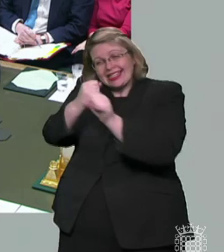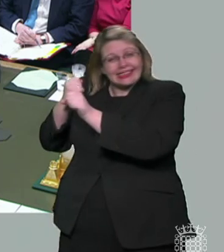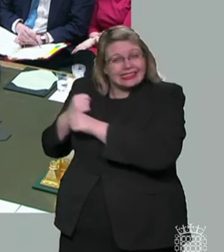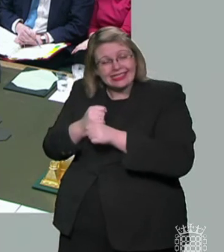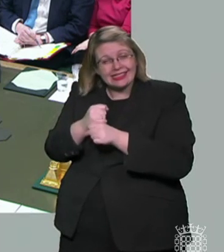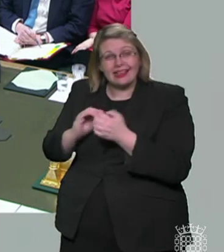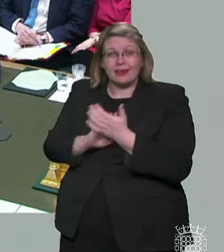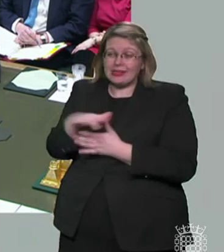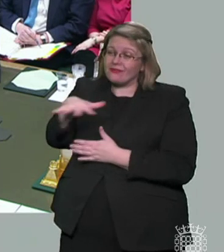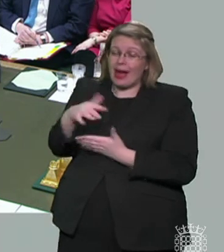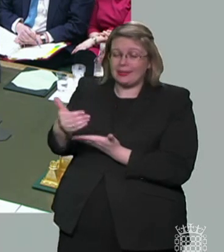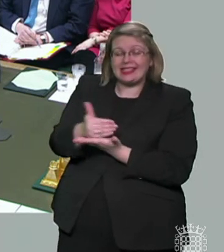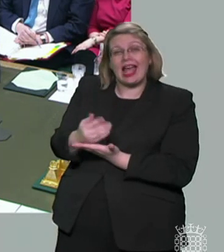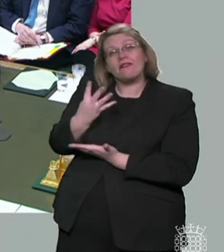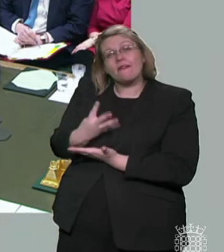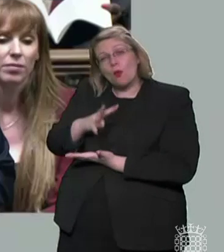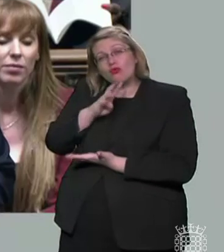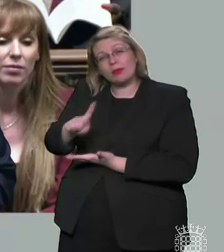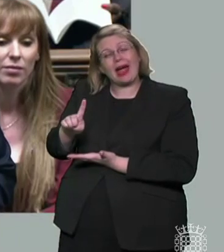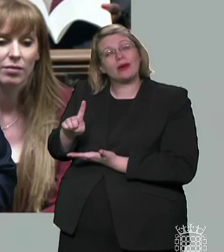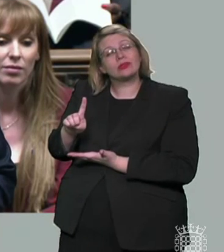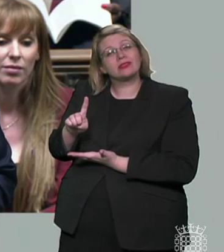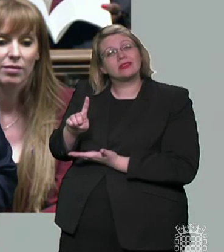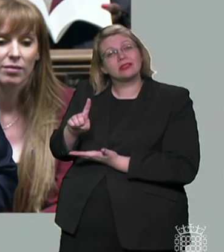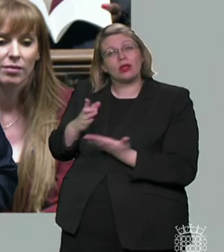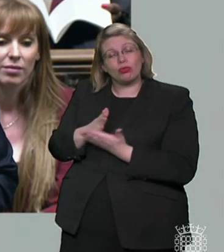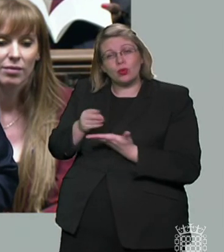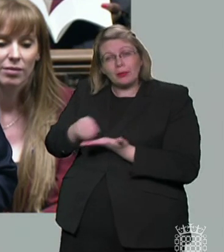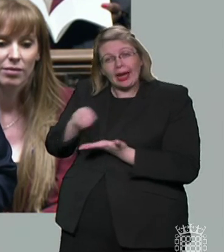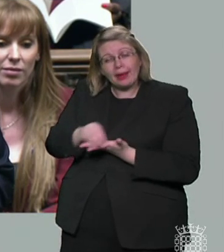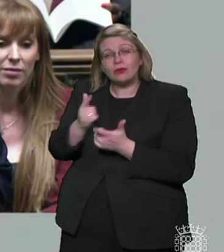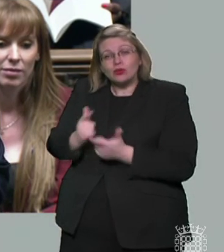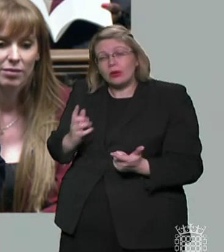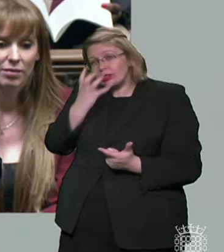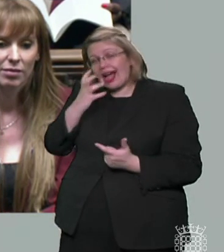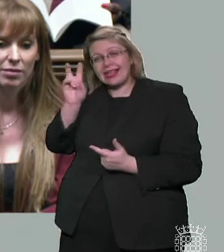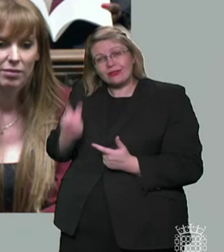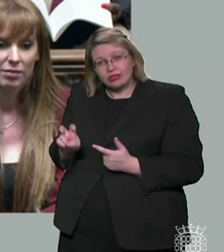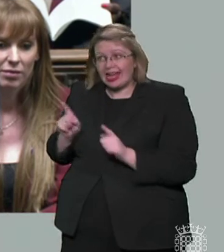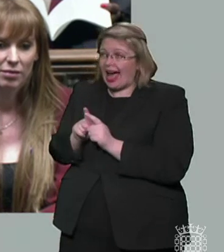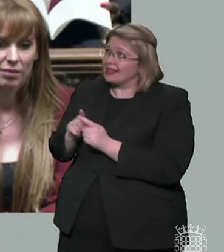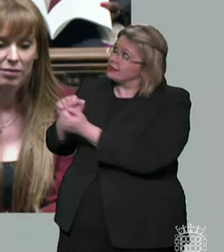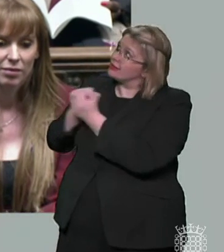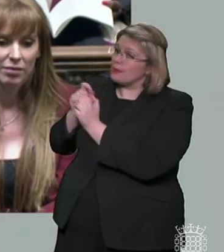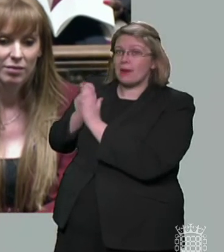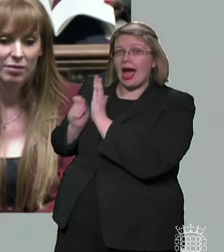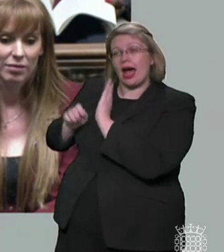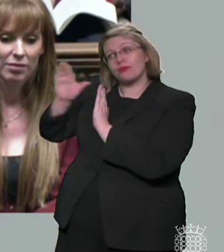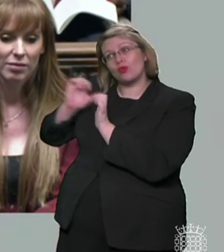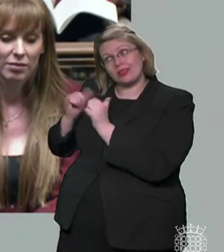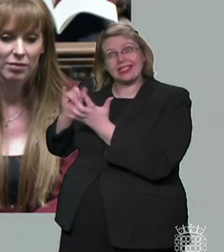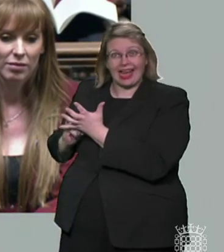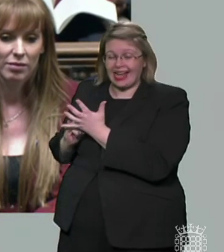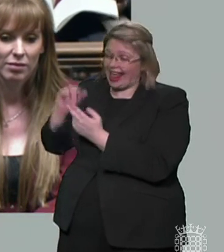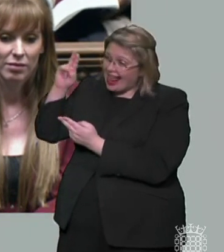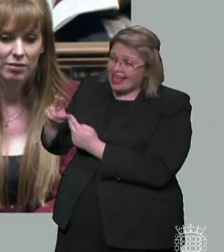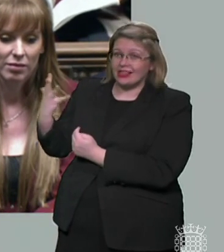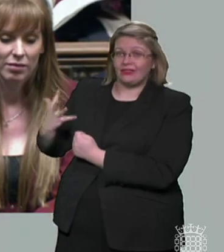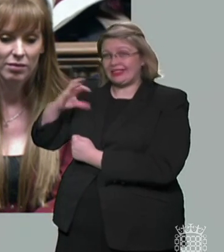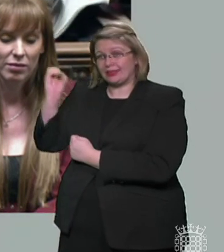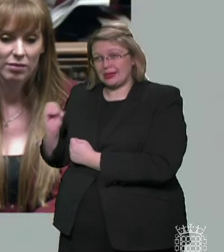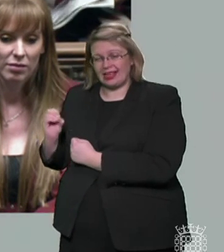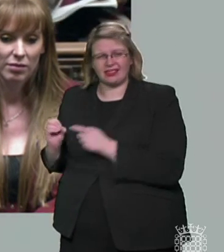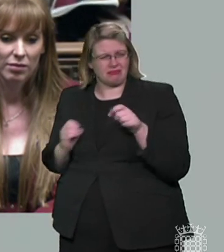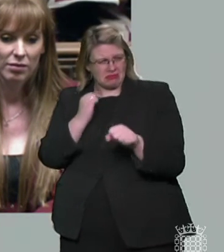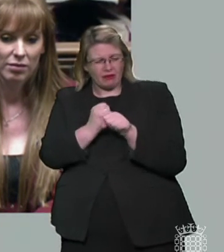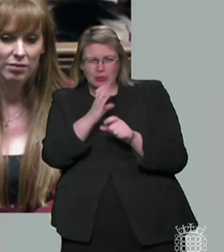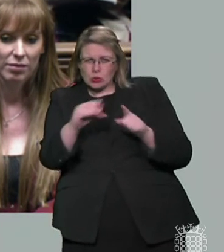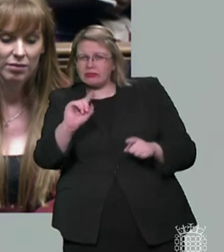need it within a decade, saving families £400 on their energy bills and cutting UK gas imports by 15%, whereas all the Government have is a failed policy.